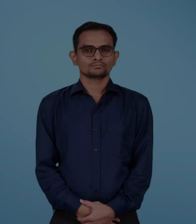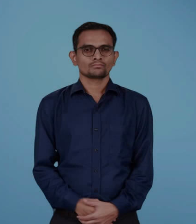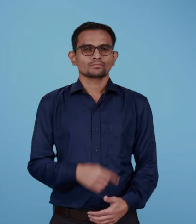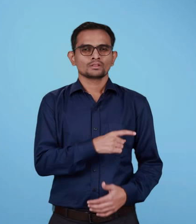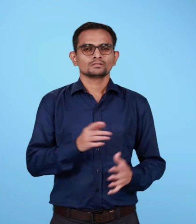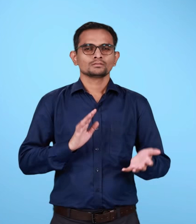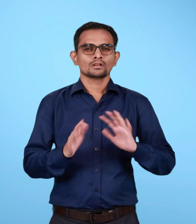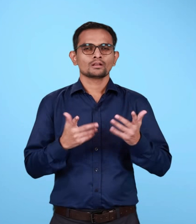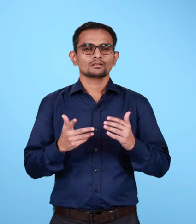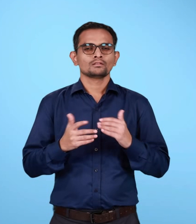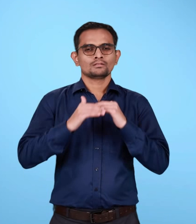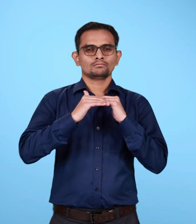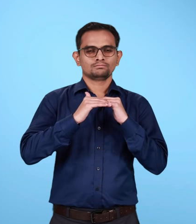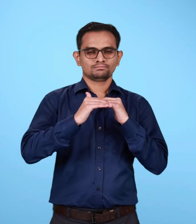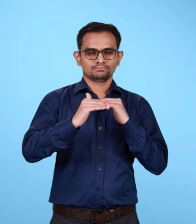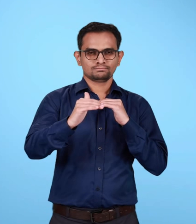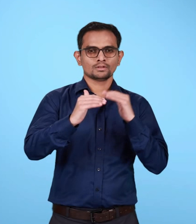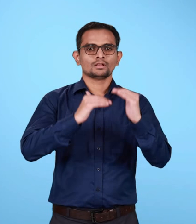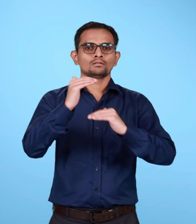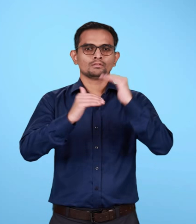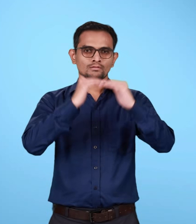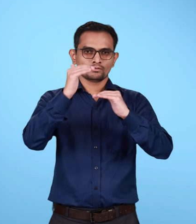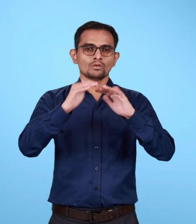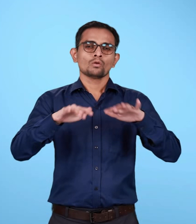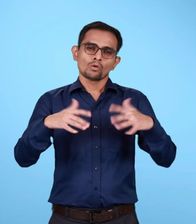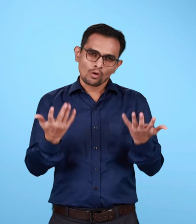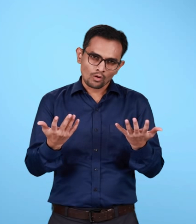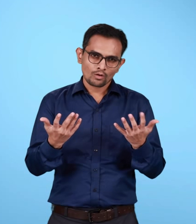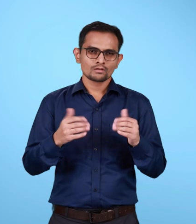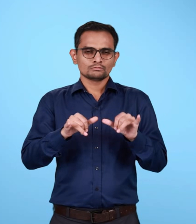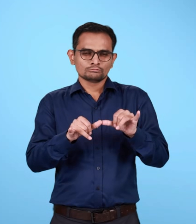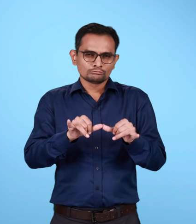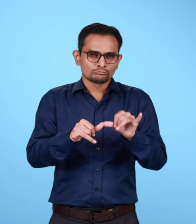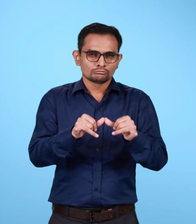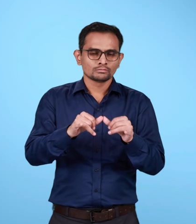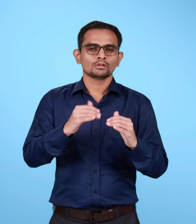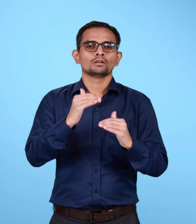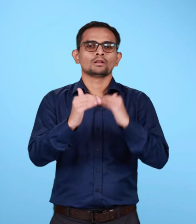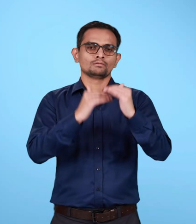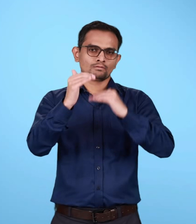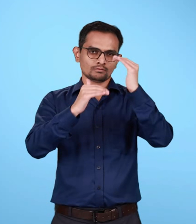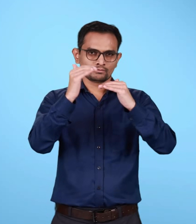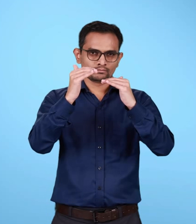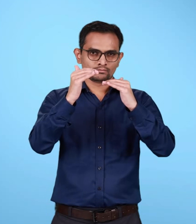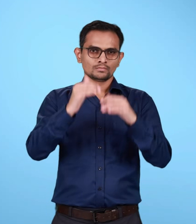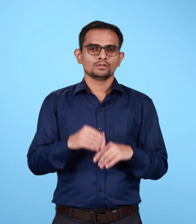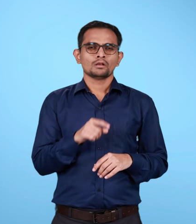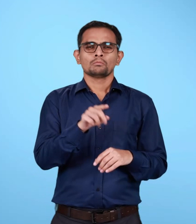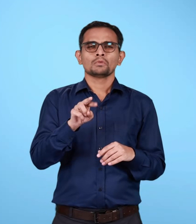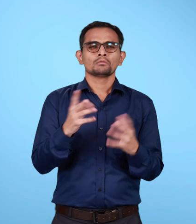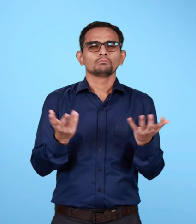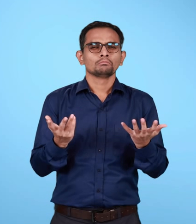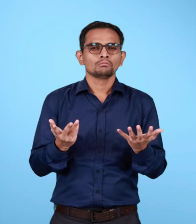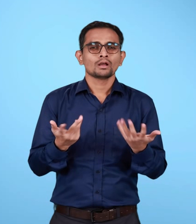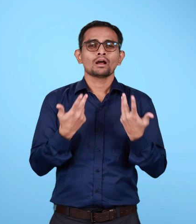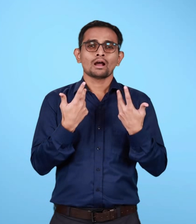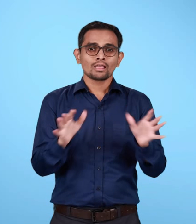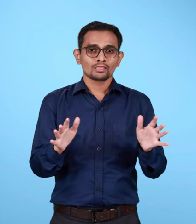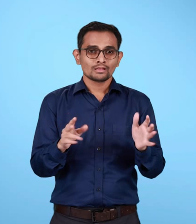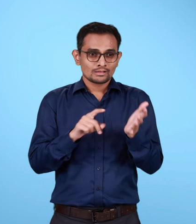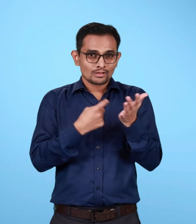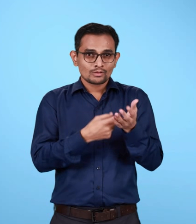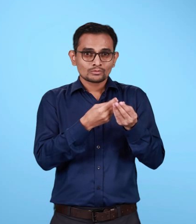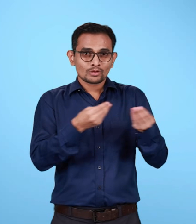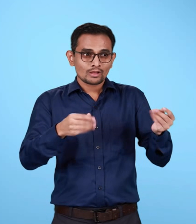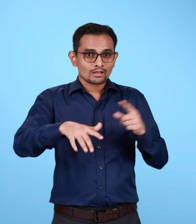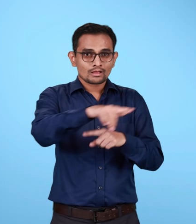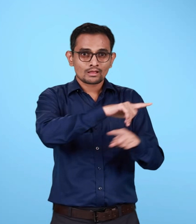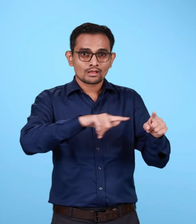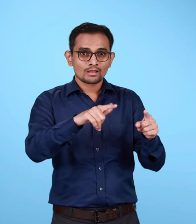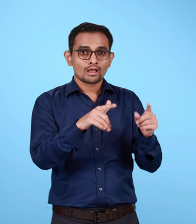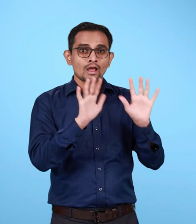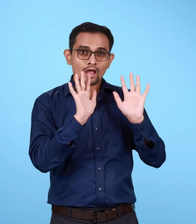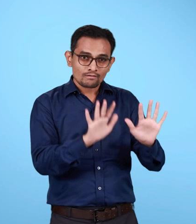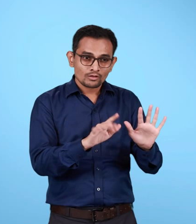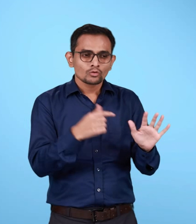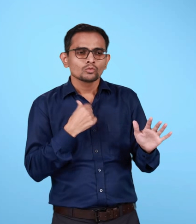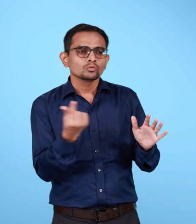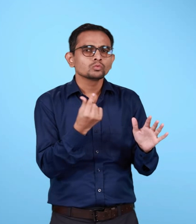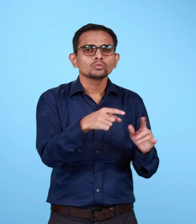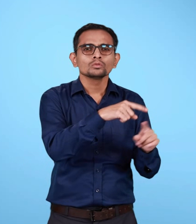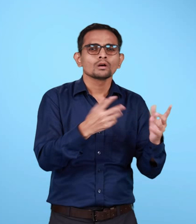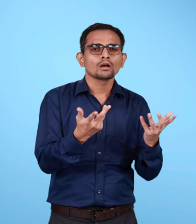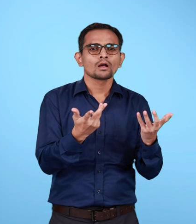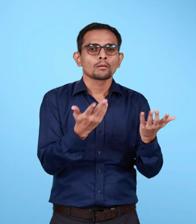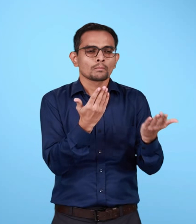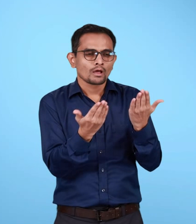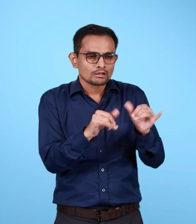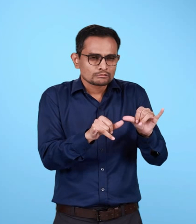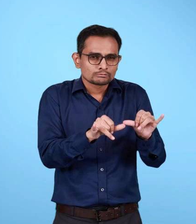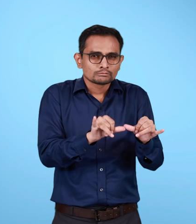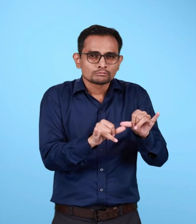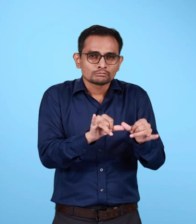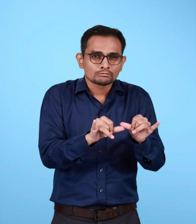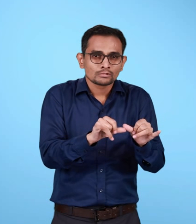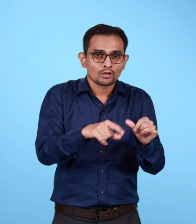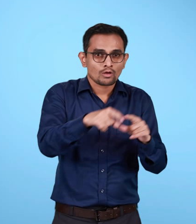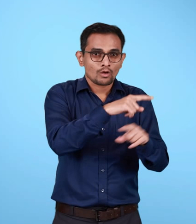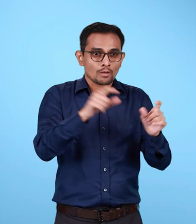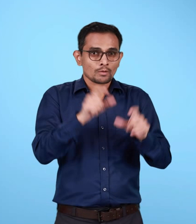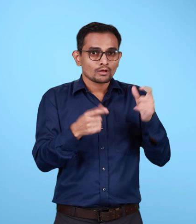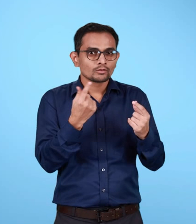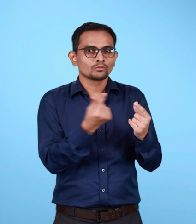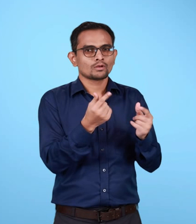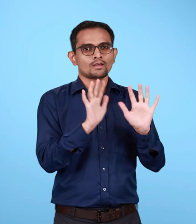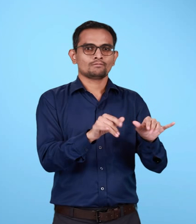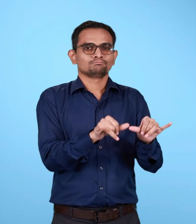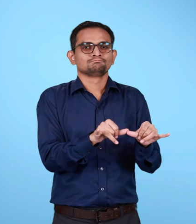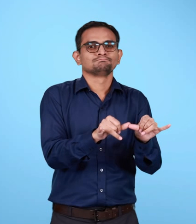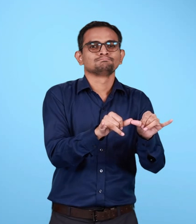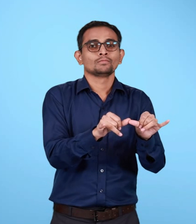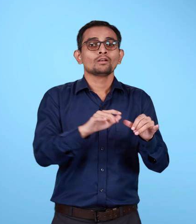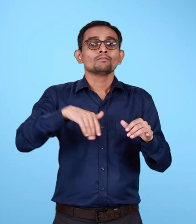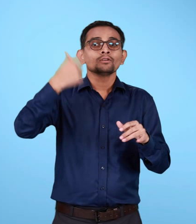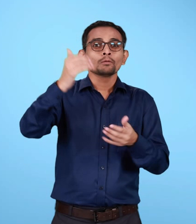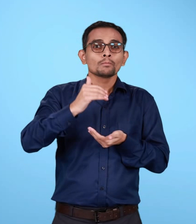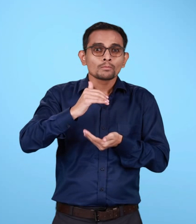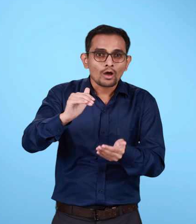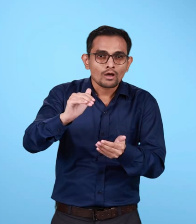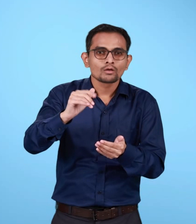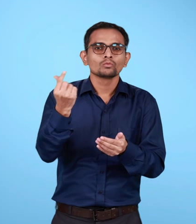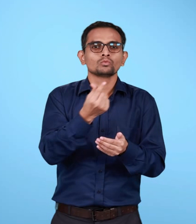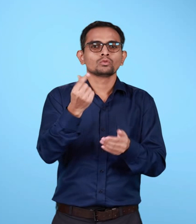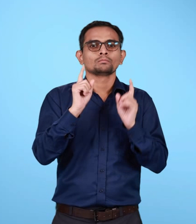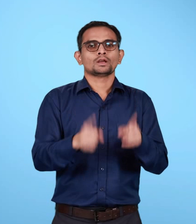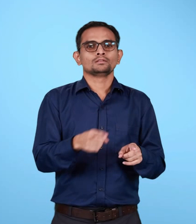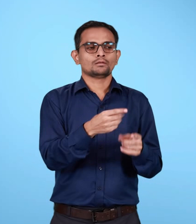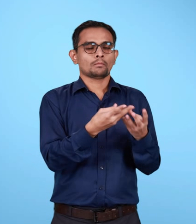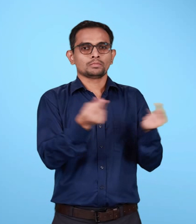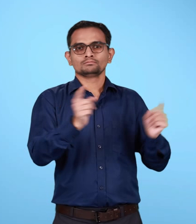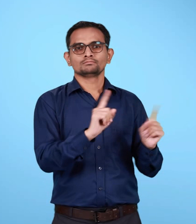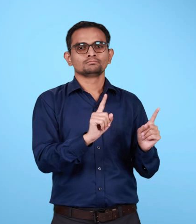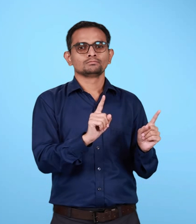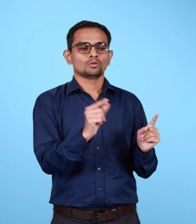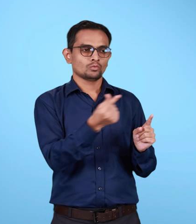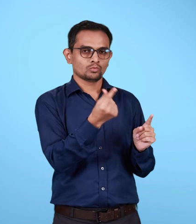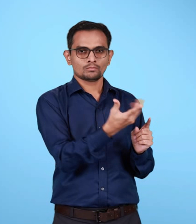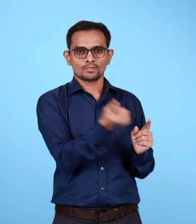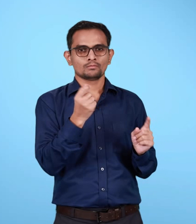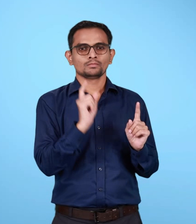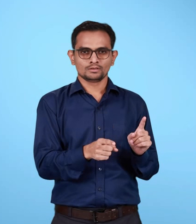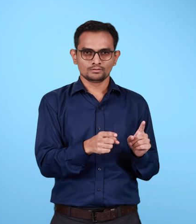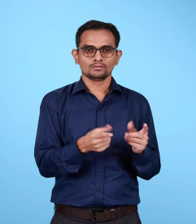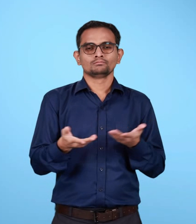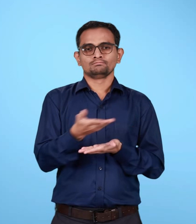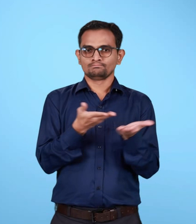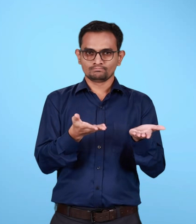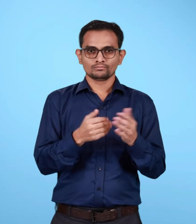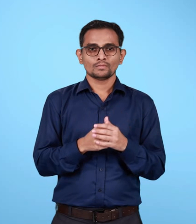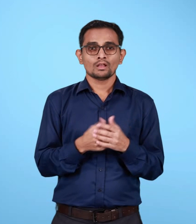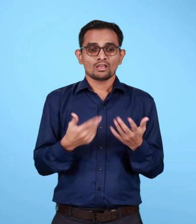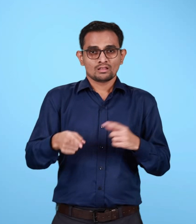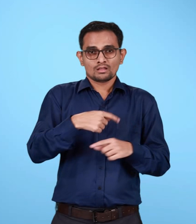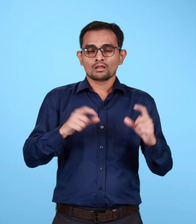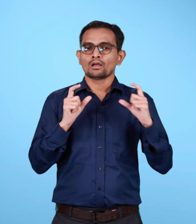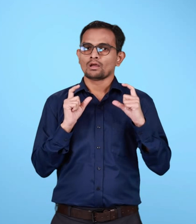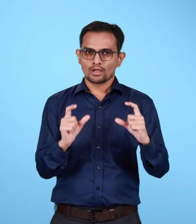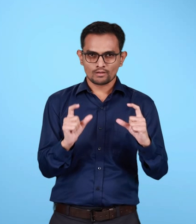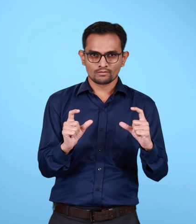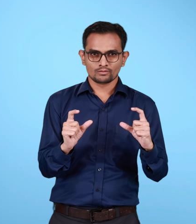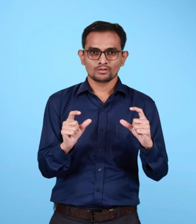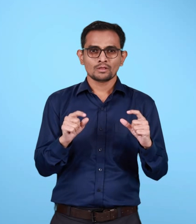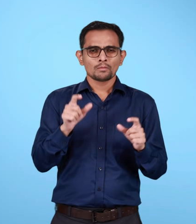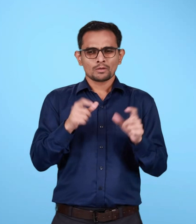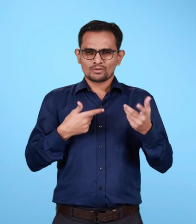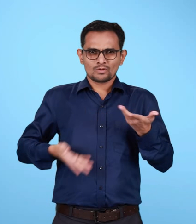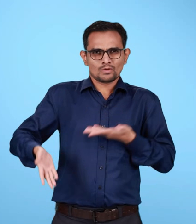Sustainable Development These signs refer to sustainable development. Sustainable development refers to balancing the need to use resources and also conserve them for the future. It means carefully utilizing resources so that besides meeting the requirements of the present,